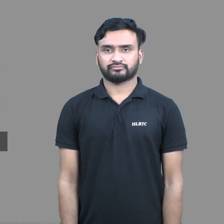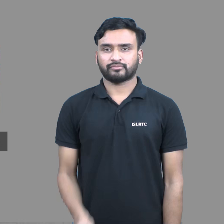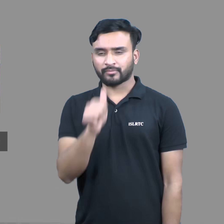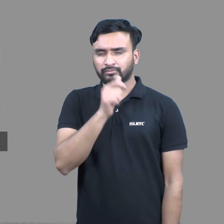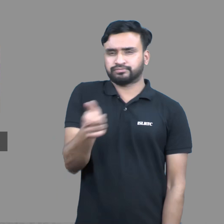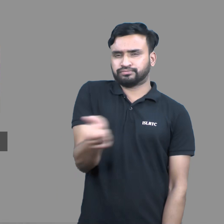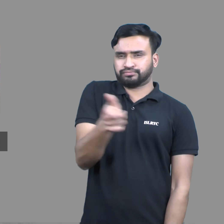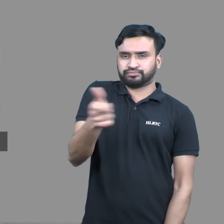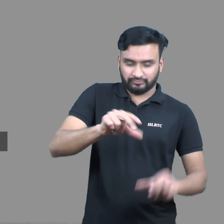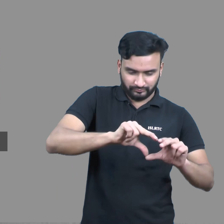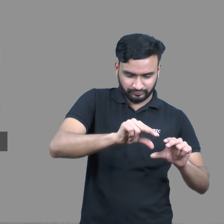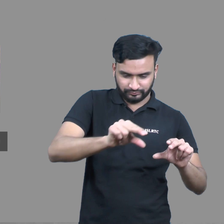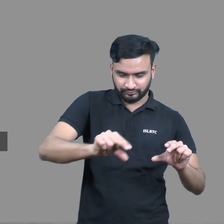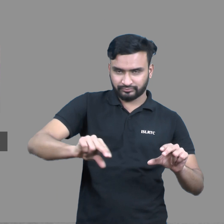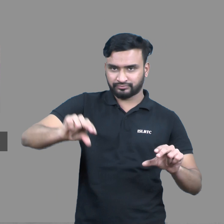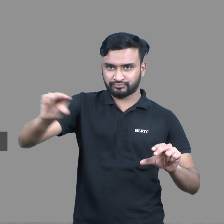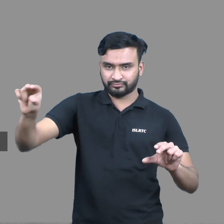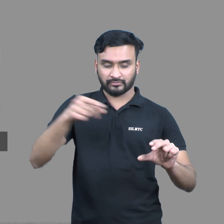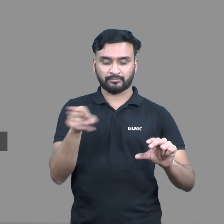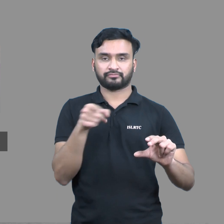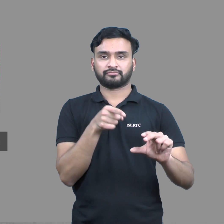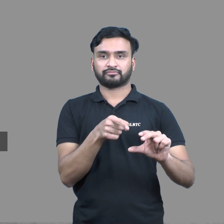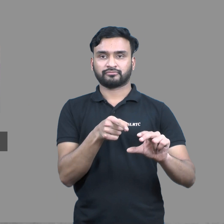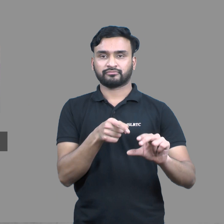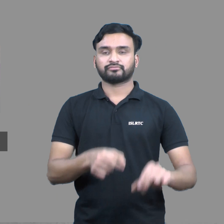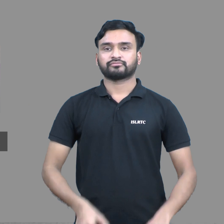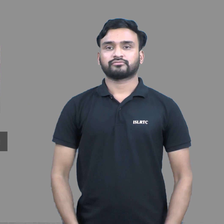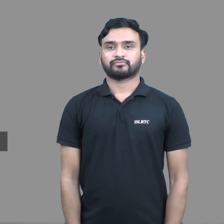Water Pipe